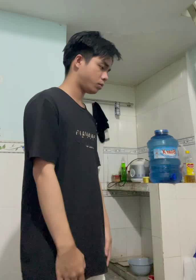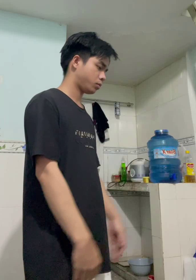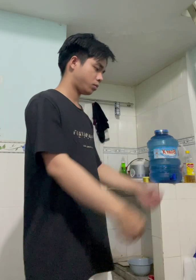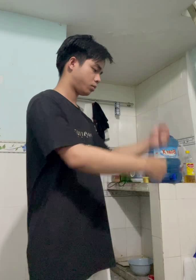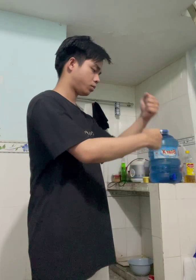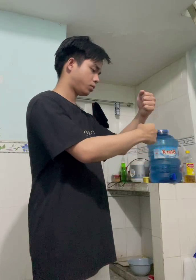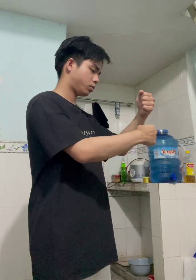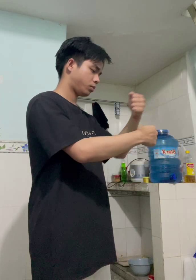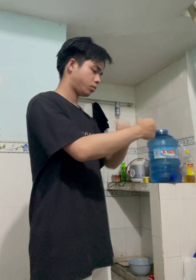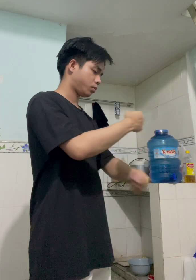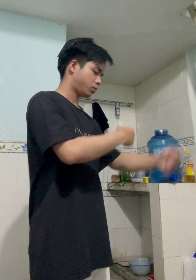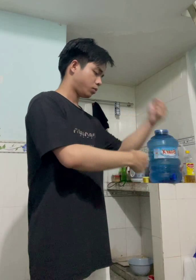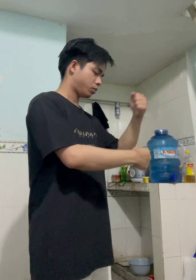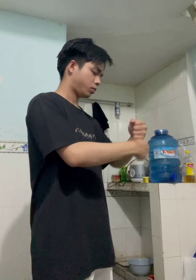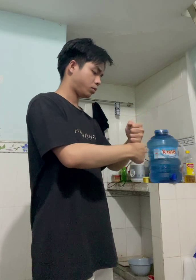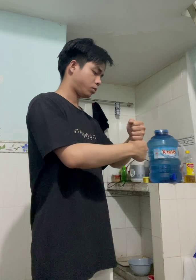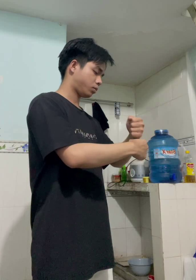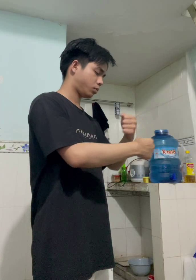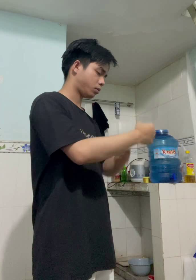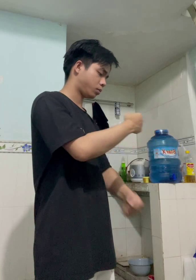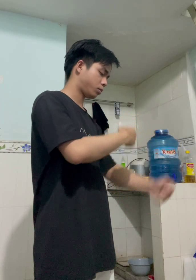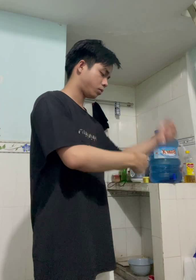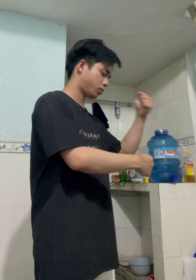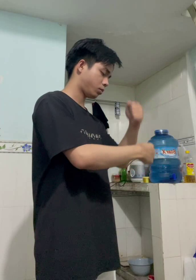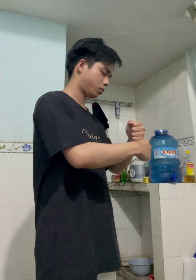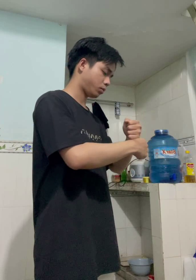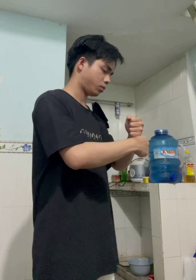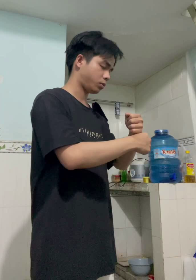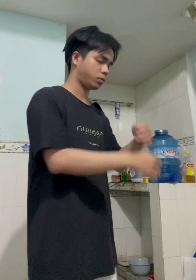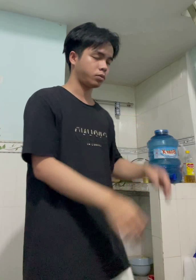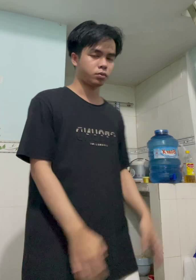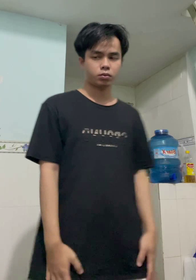quanh nam